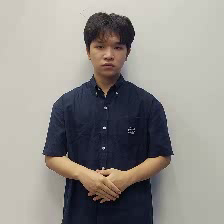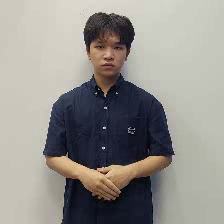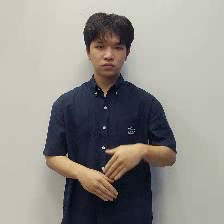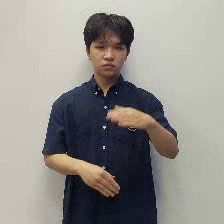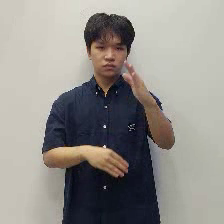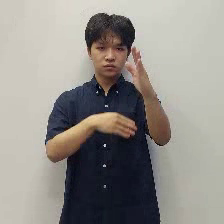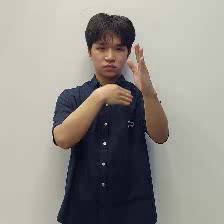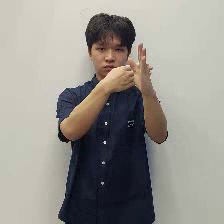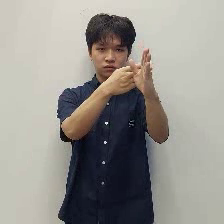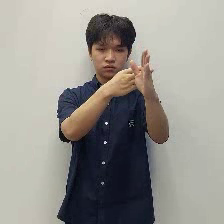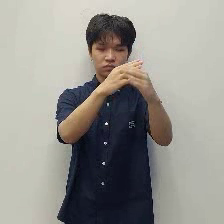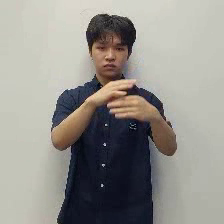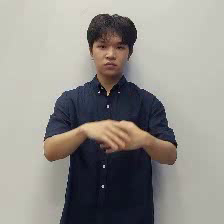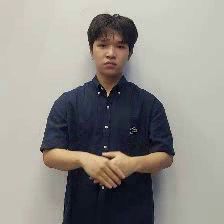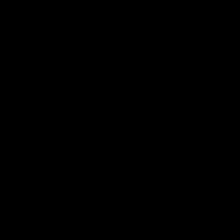Trường học